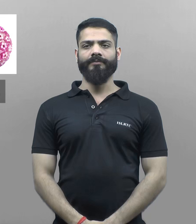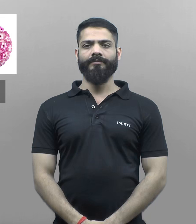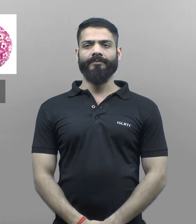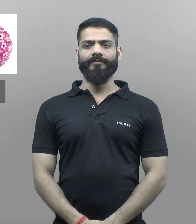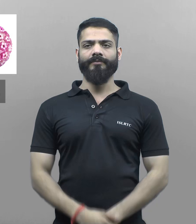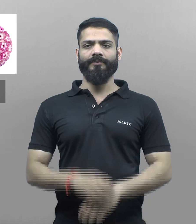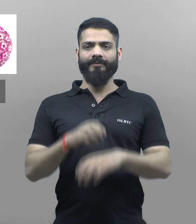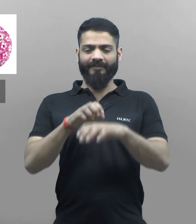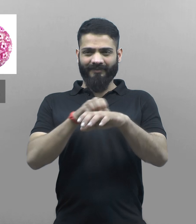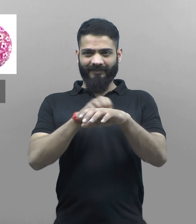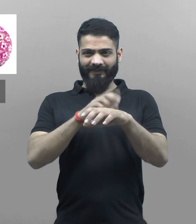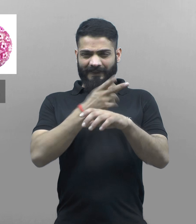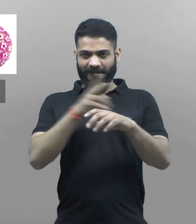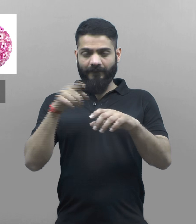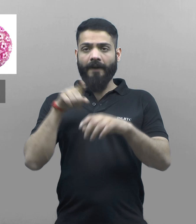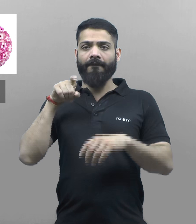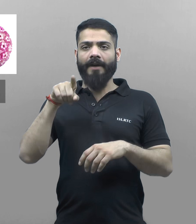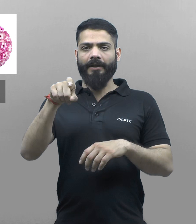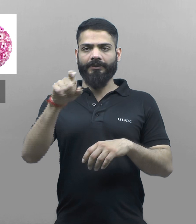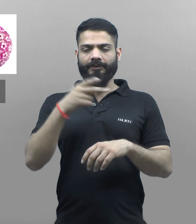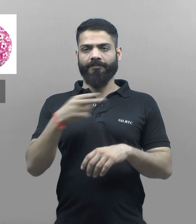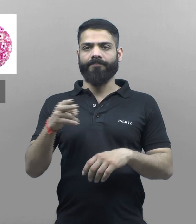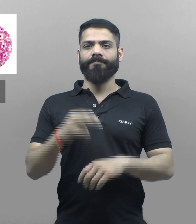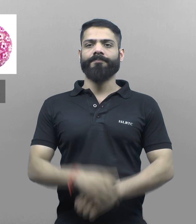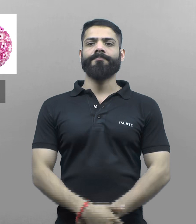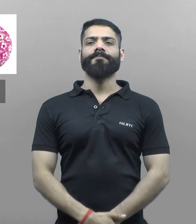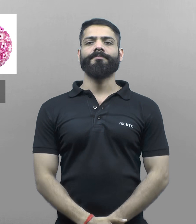Herps Virus